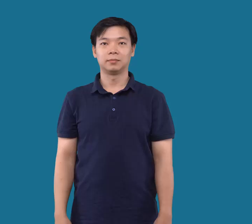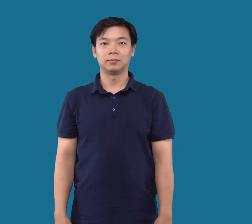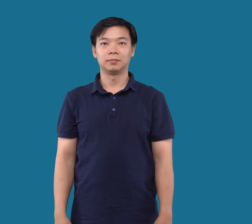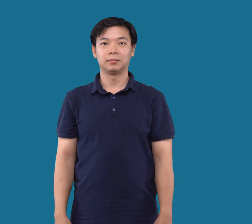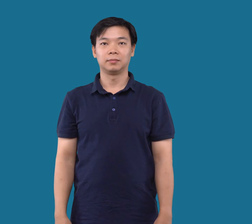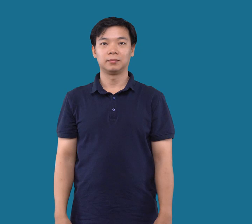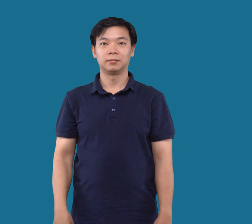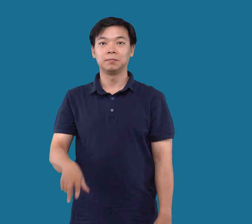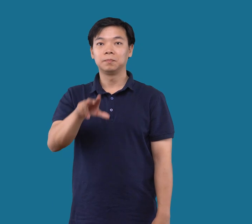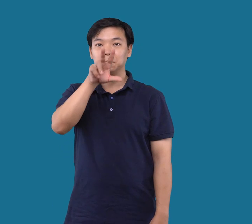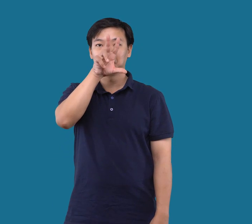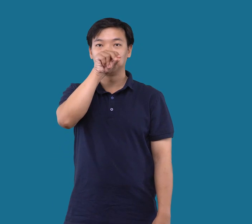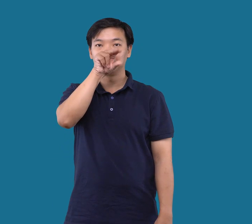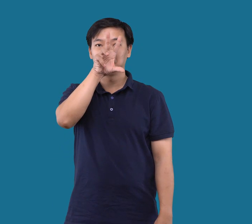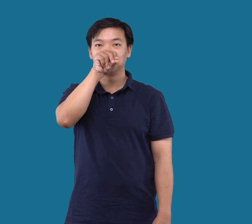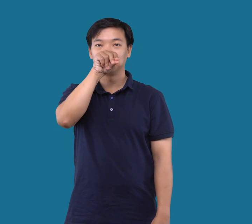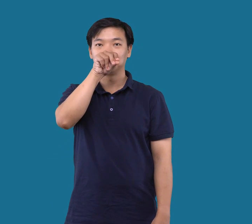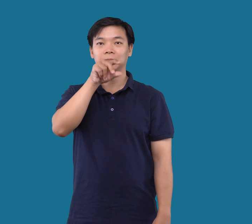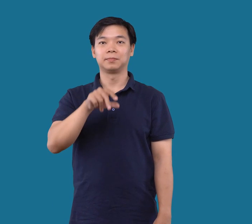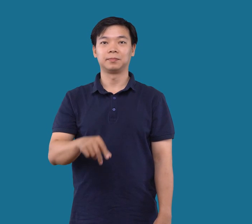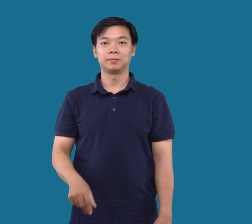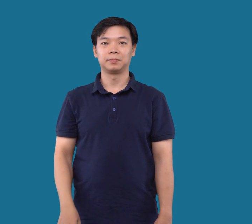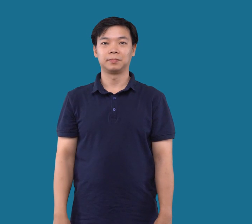con vịt